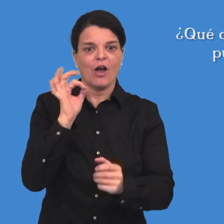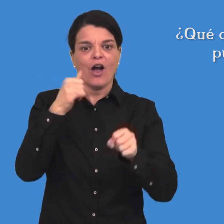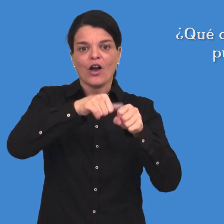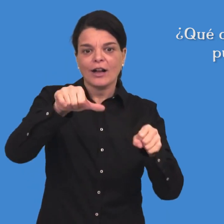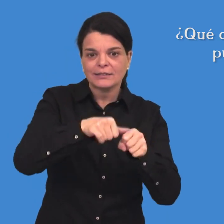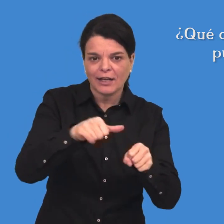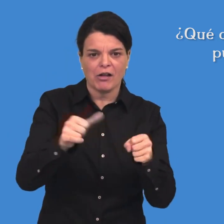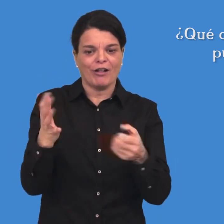colesterol